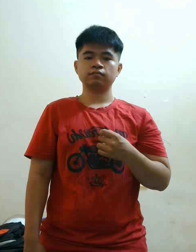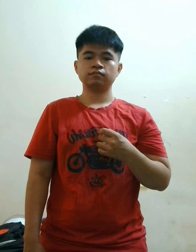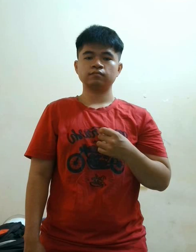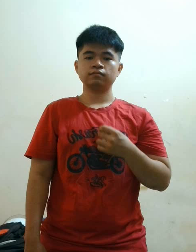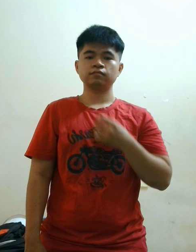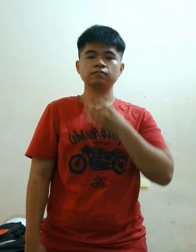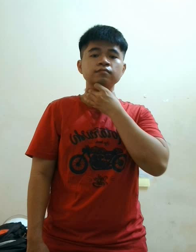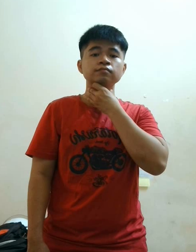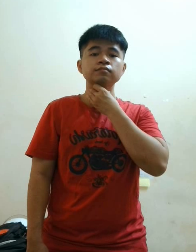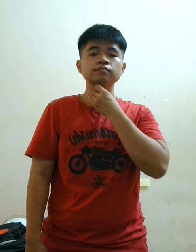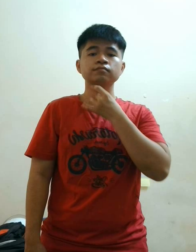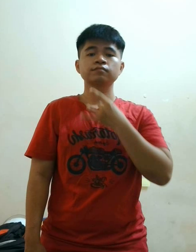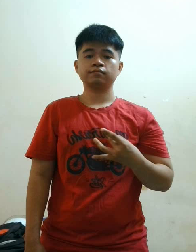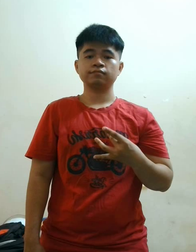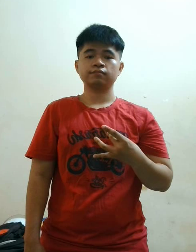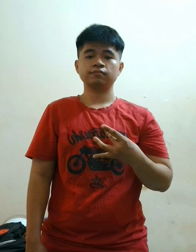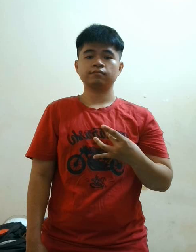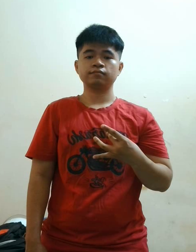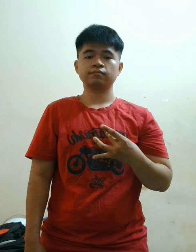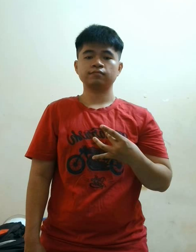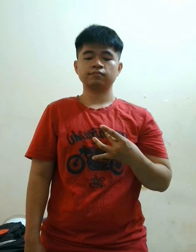thich